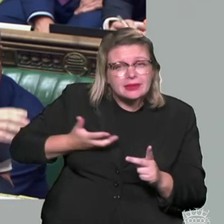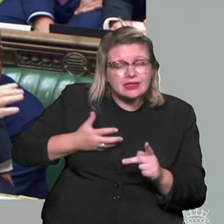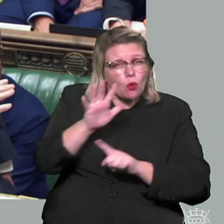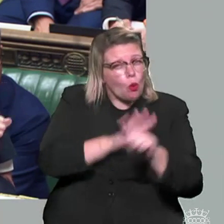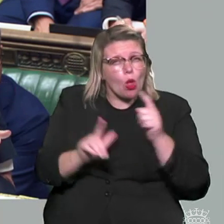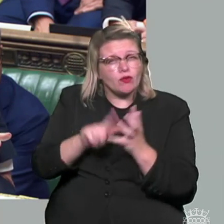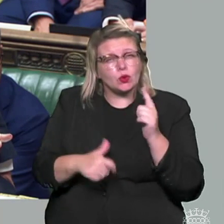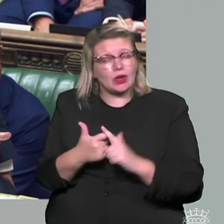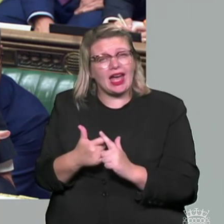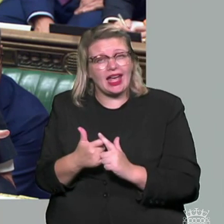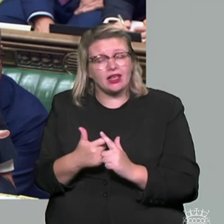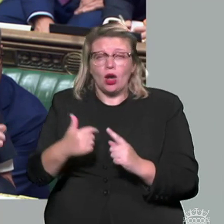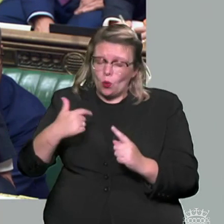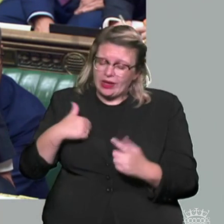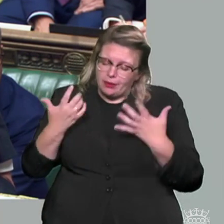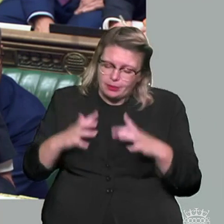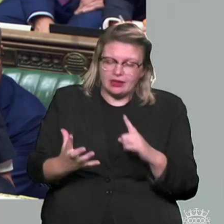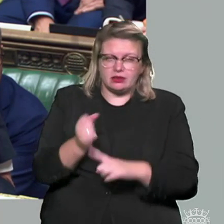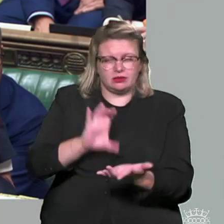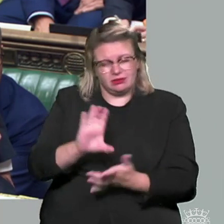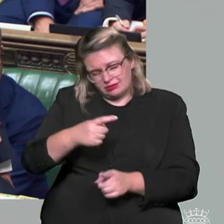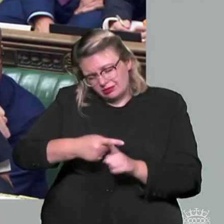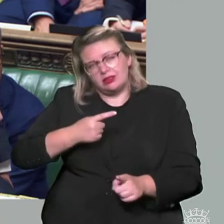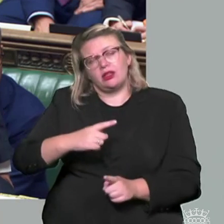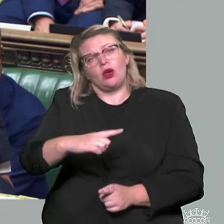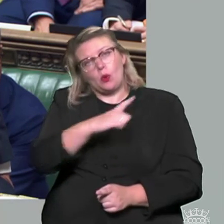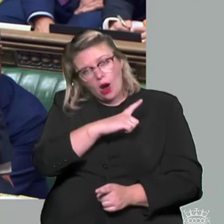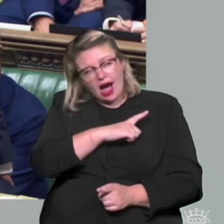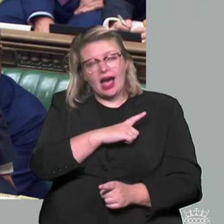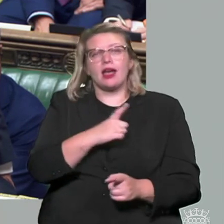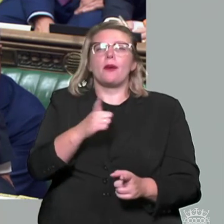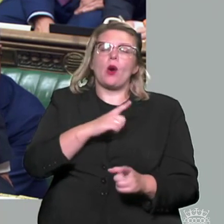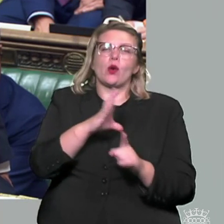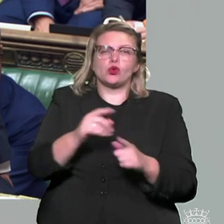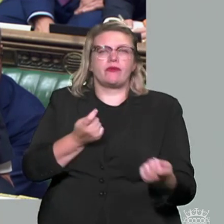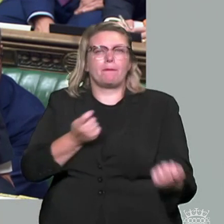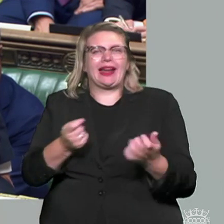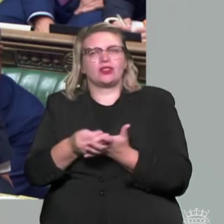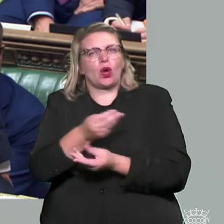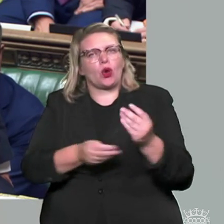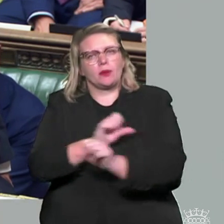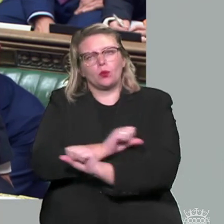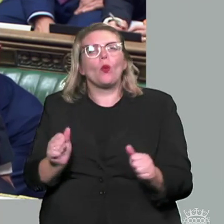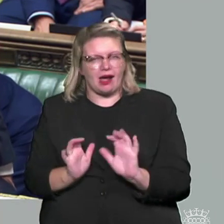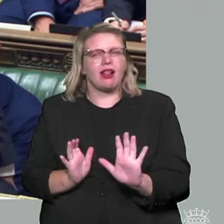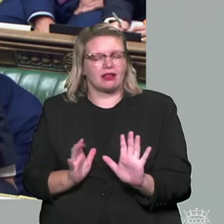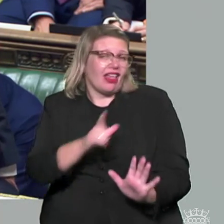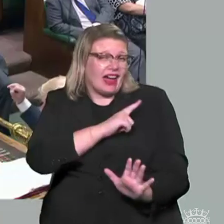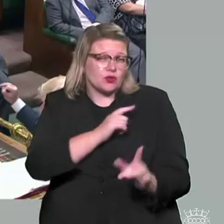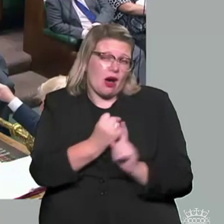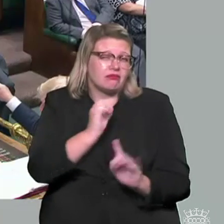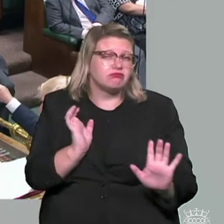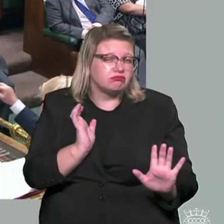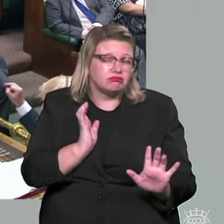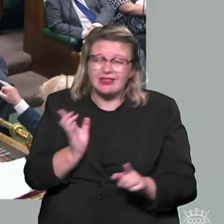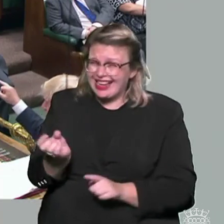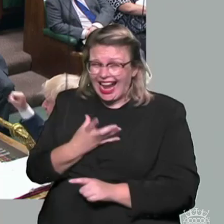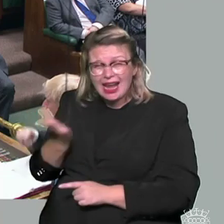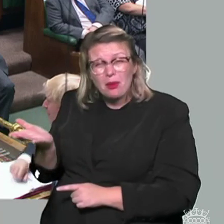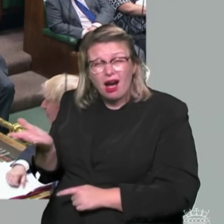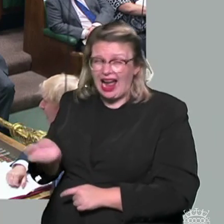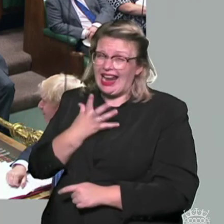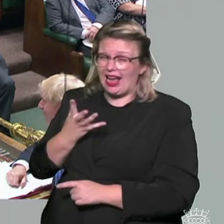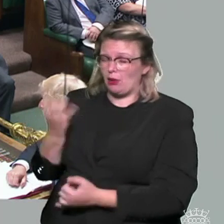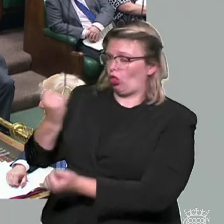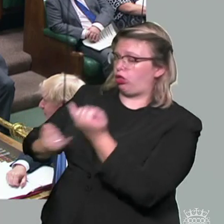The only reason we were able to do it at such speed was that we managed the economy in a sensible and moderate way.